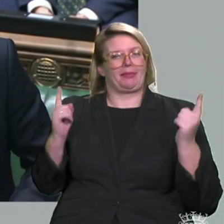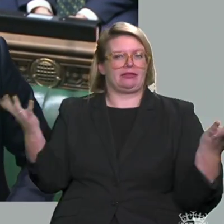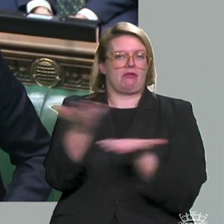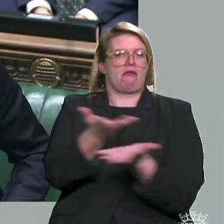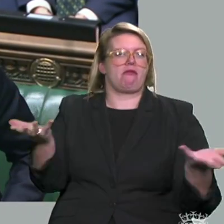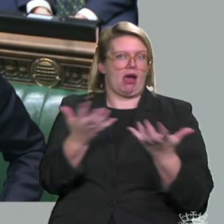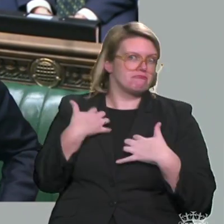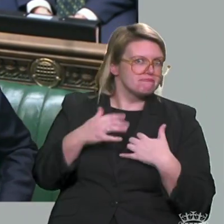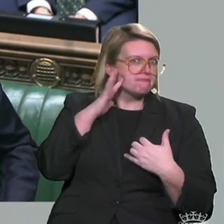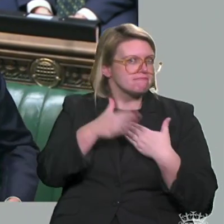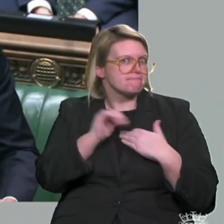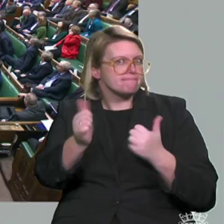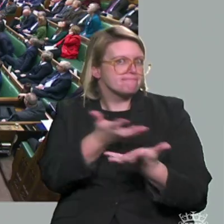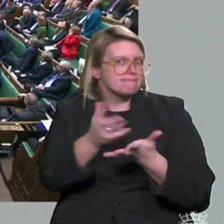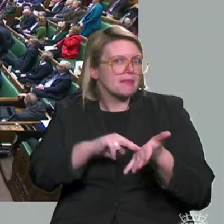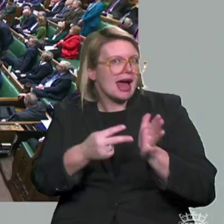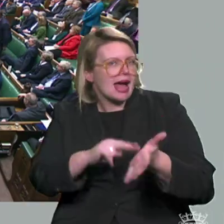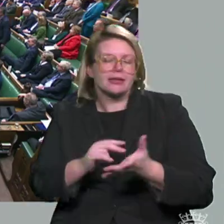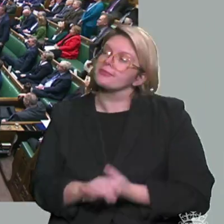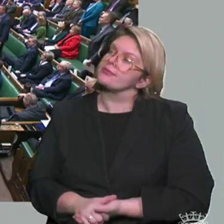I look forward to hearing about those conversations.